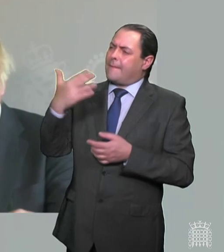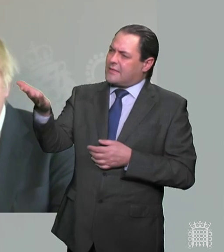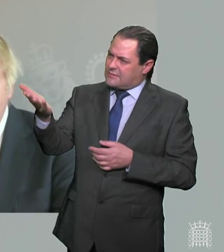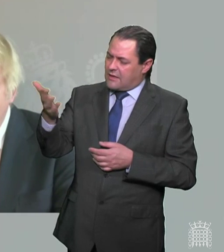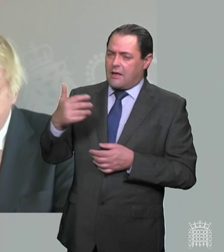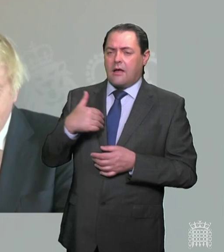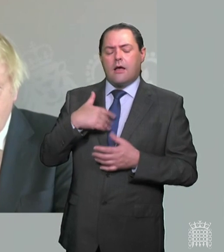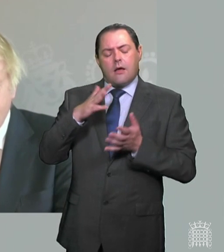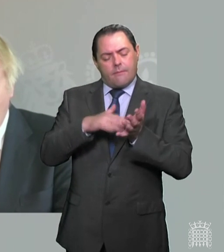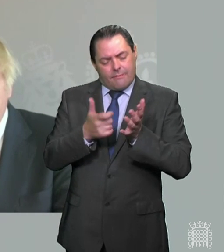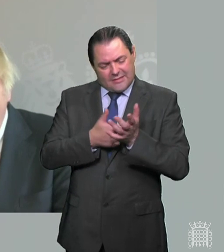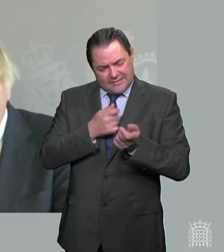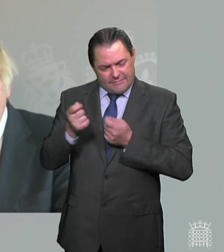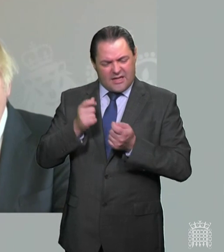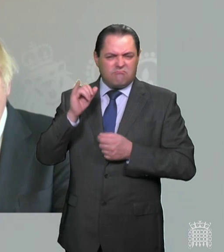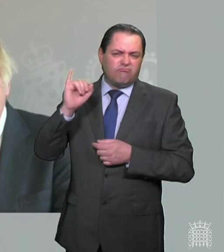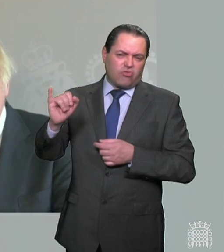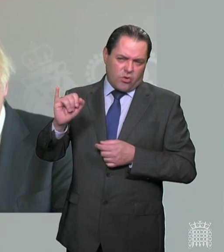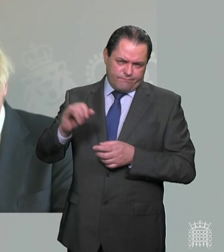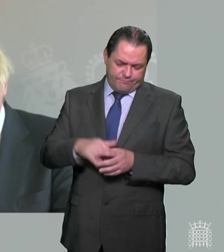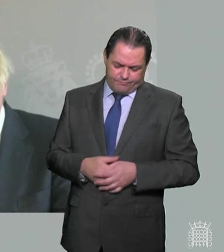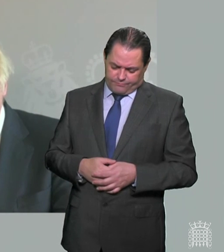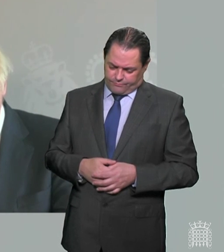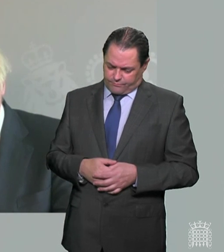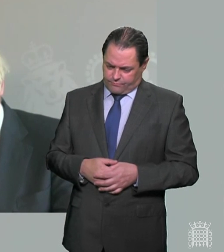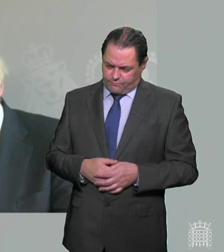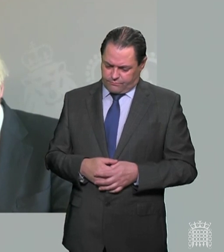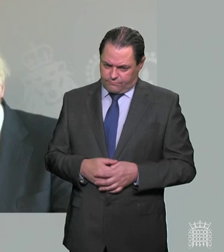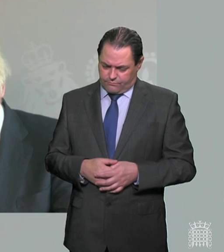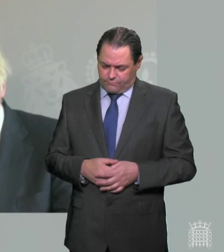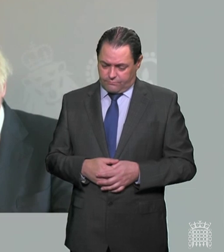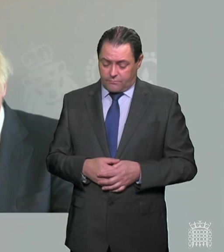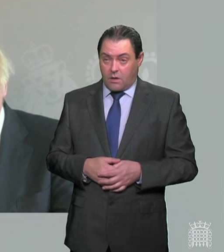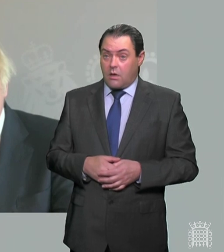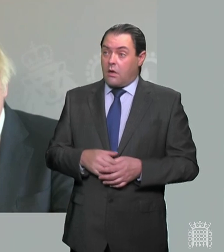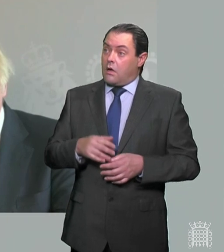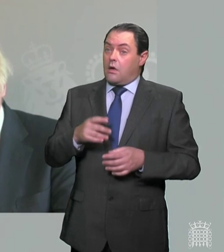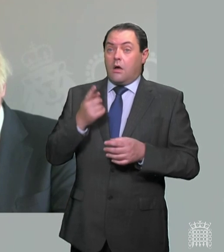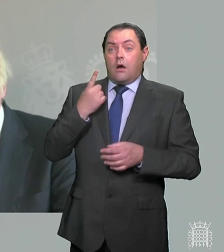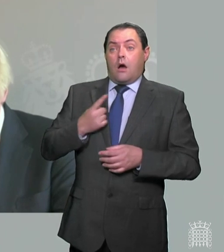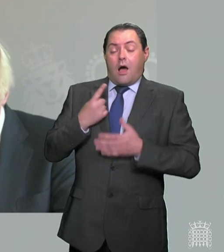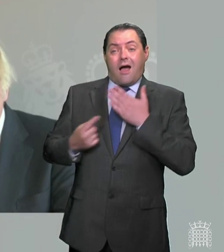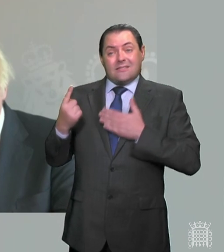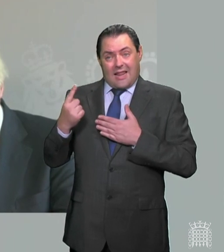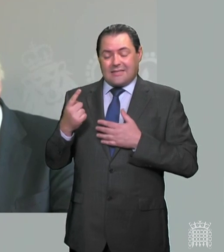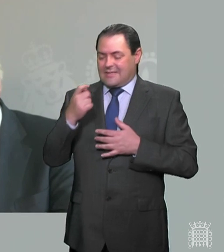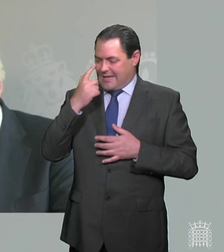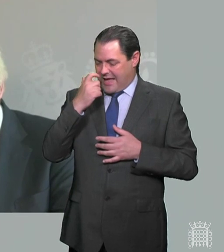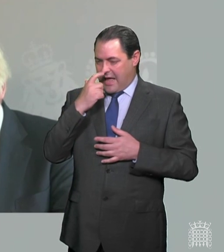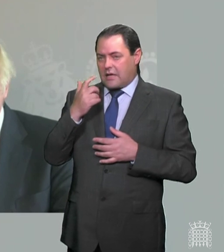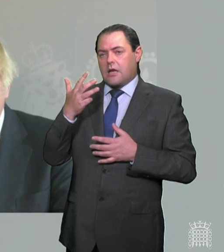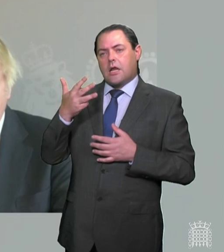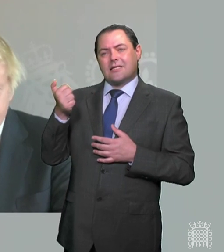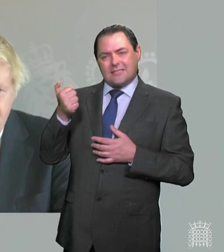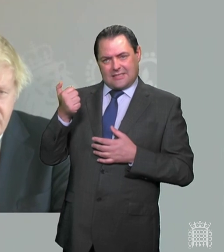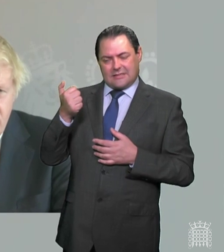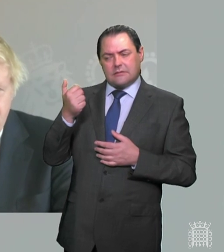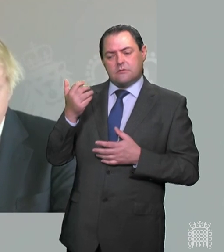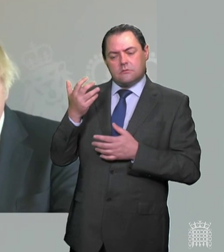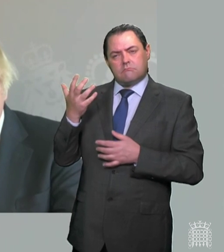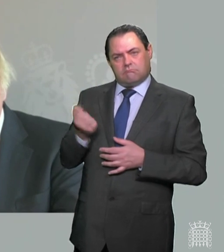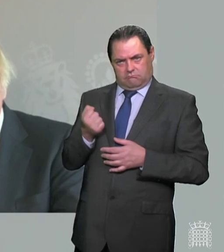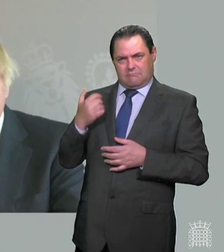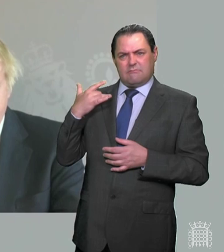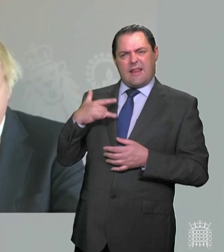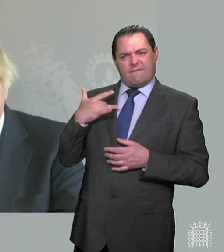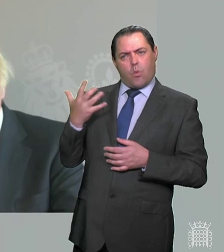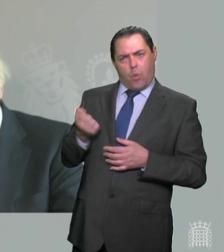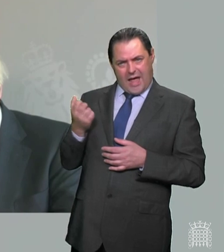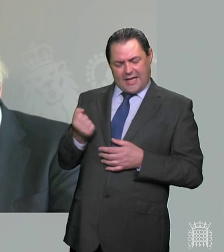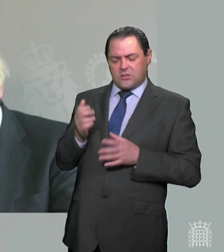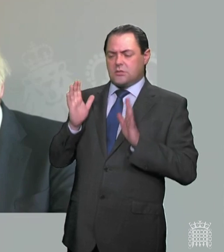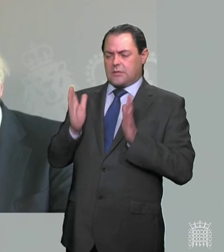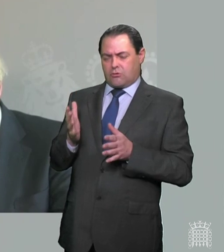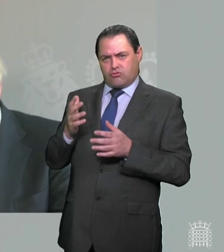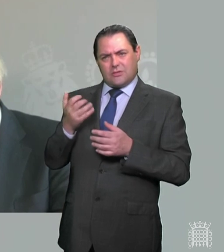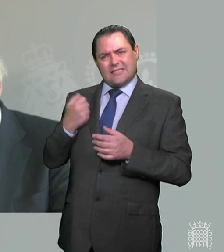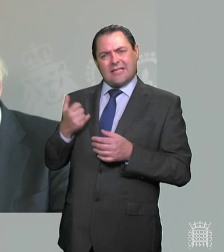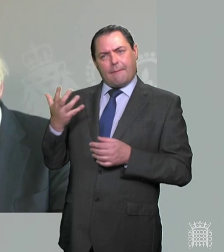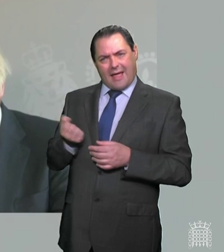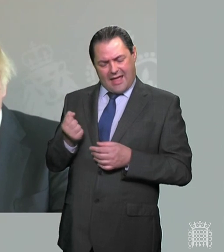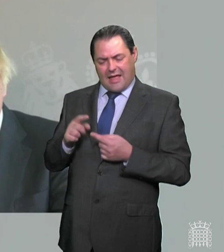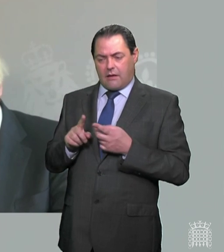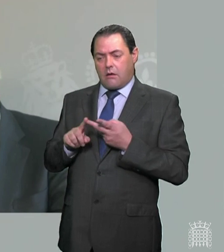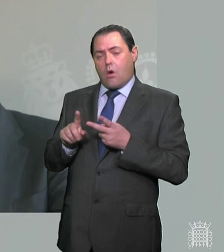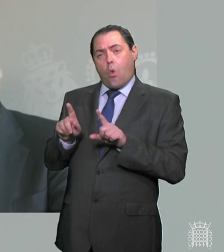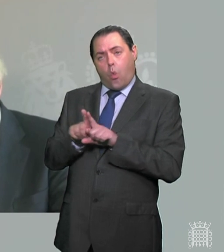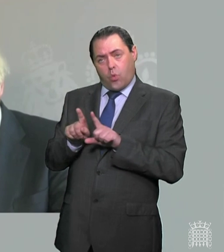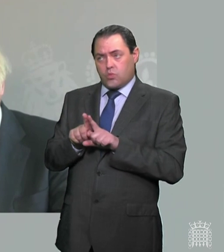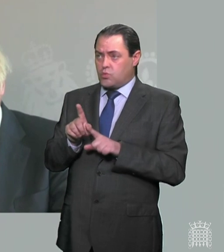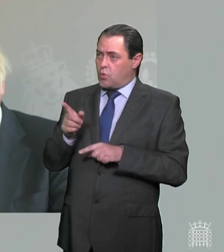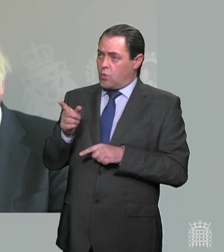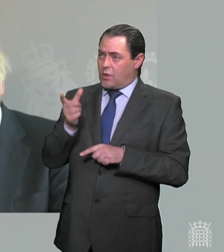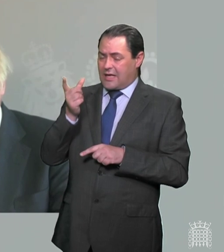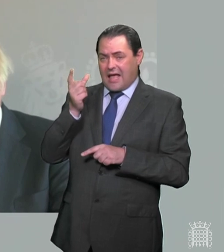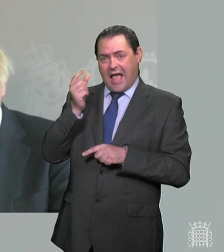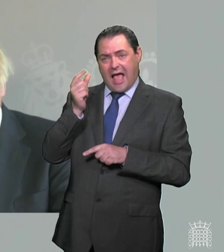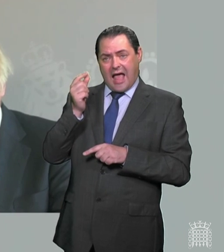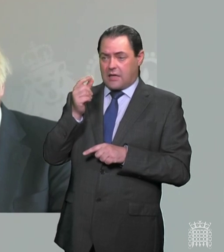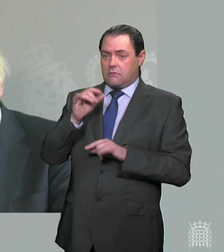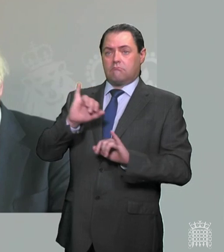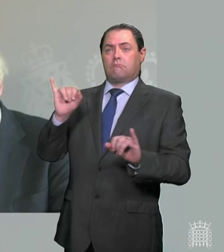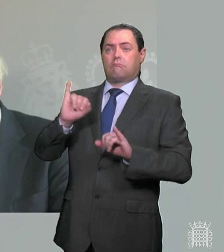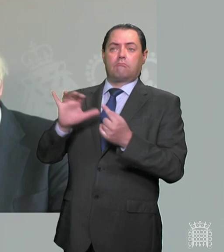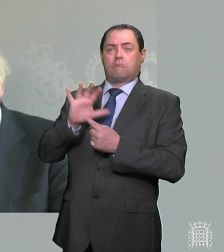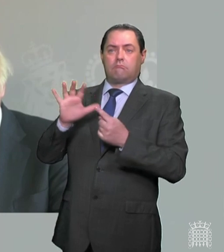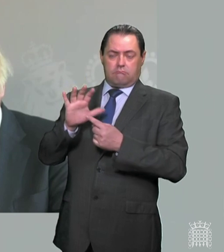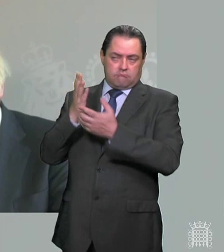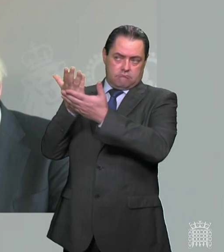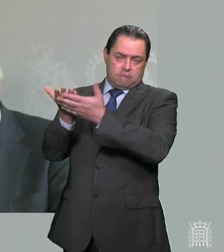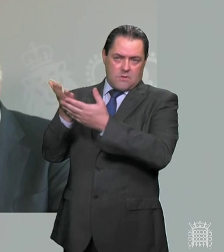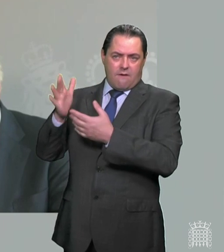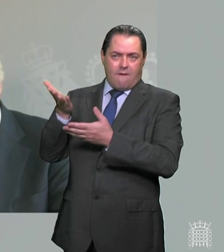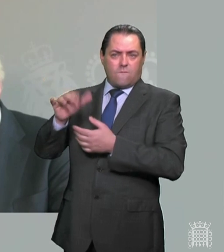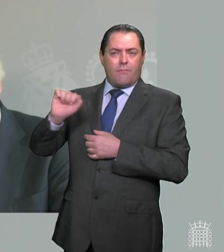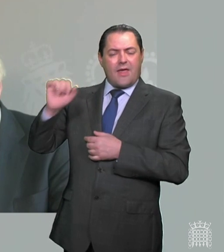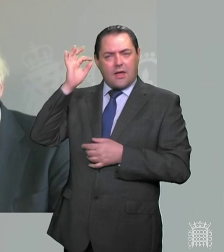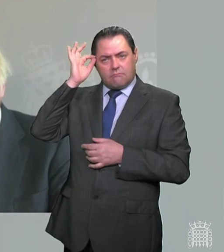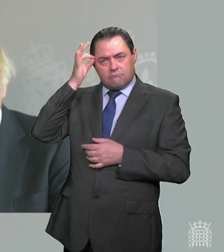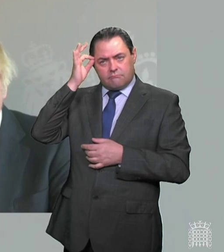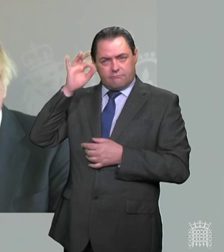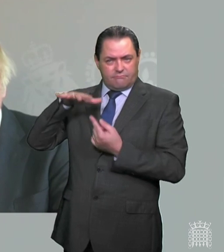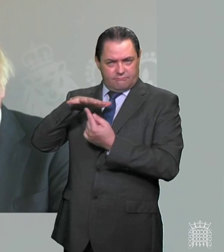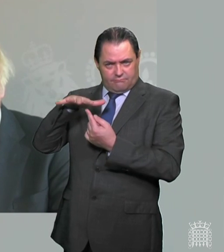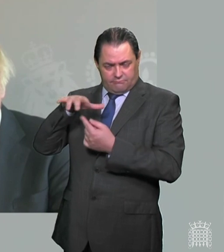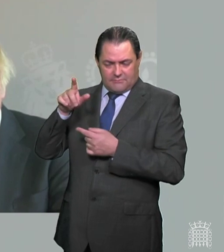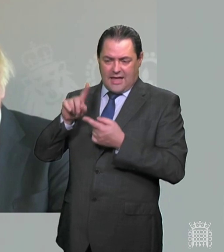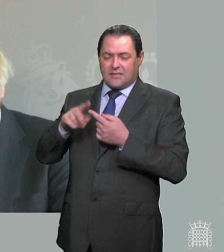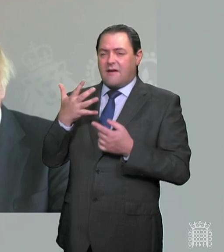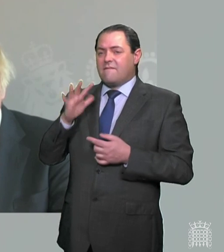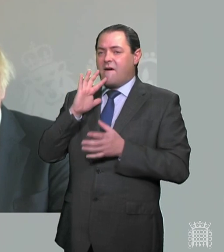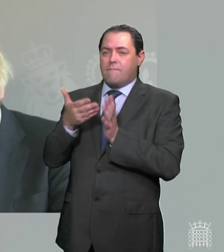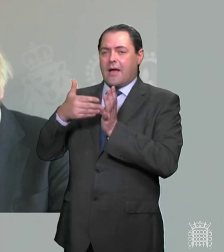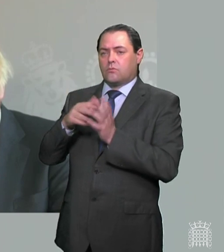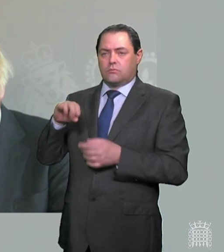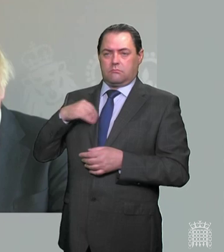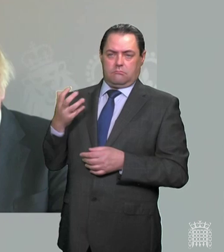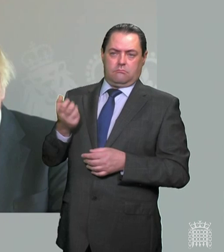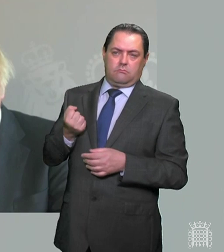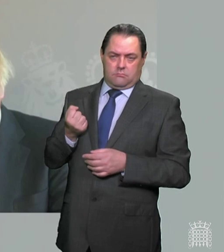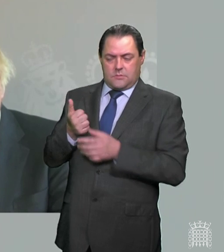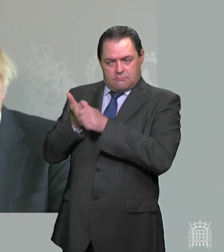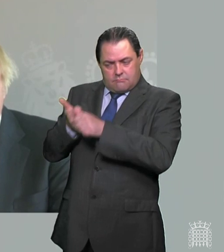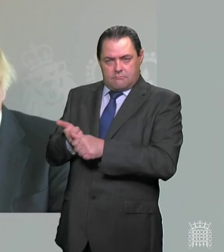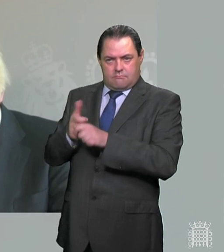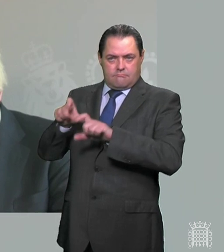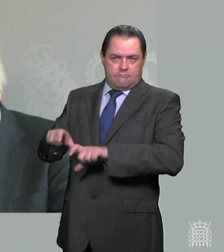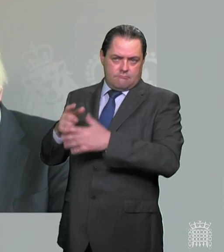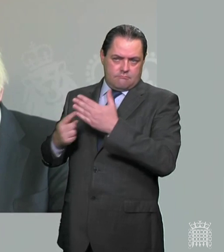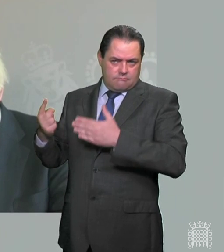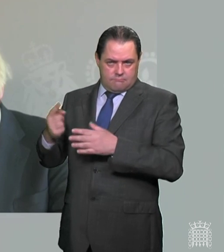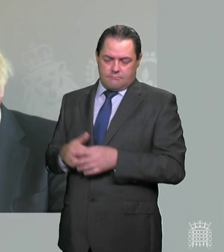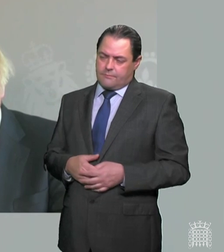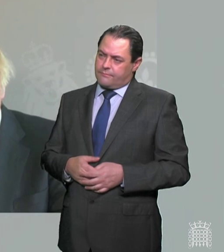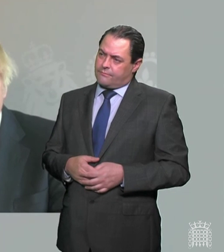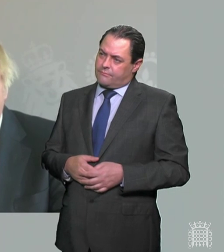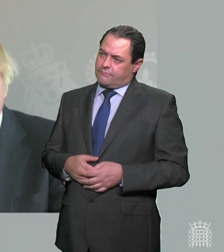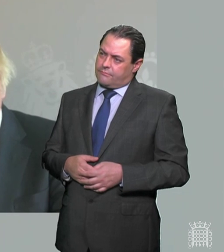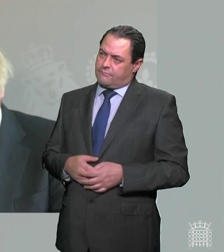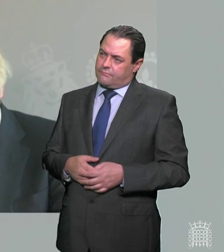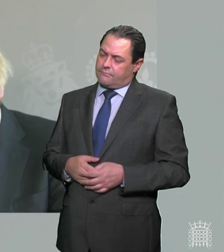The honourable Gentleman is quite wrong, because everybody who is self-isolating is entitled, in addition to the equivalent of the living wage at statutory sick pay, to help, in extreme circumstances, from their local councils and to a £500 payment to help them with self-isolation.